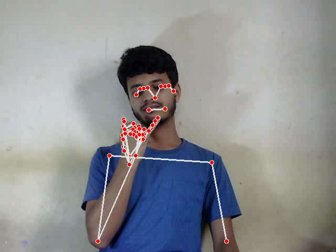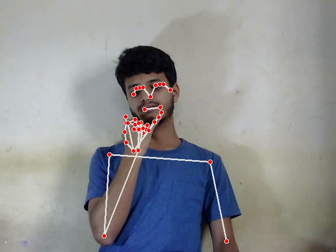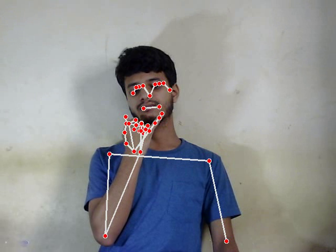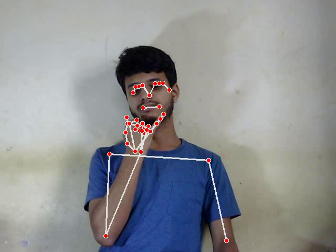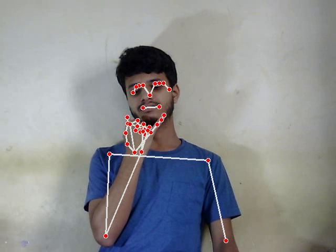wrong